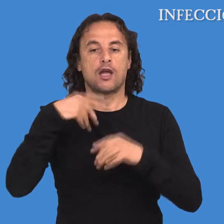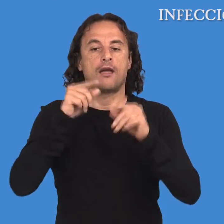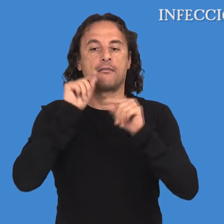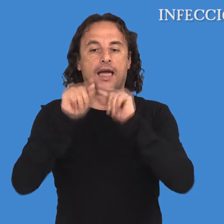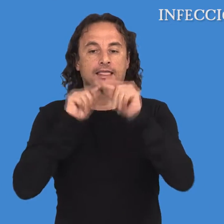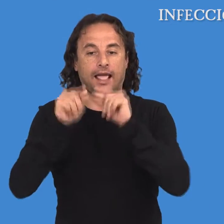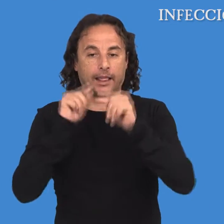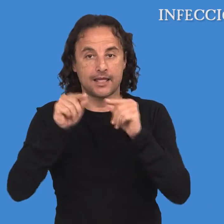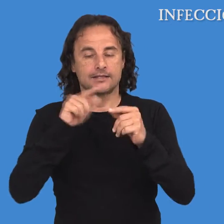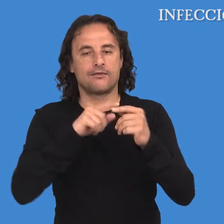virus